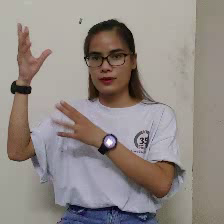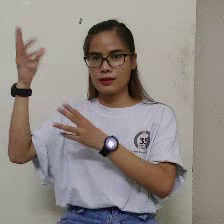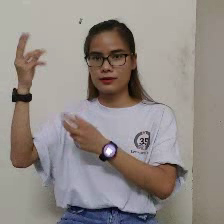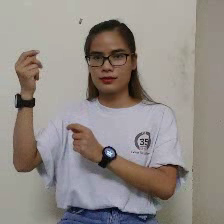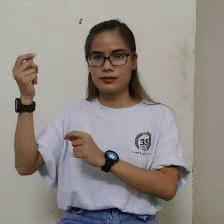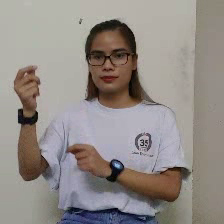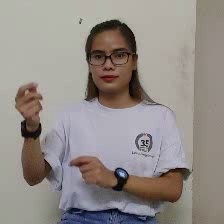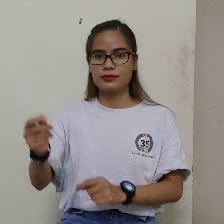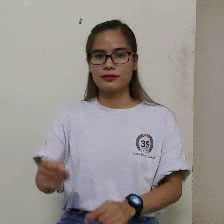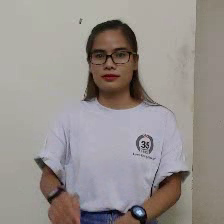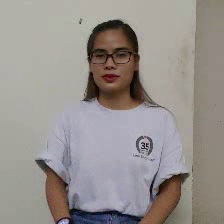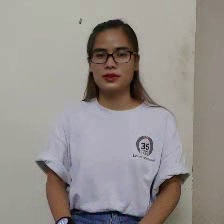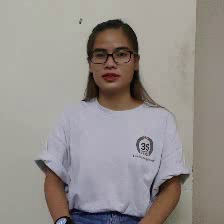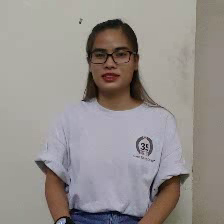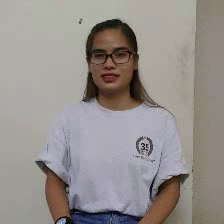Cho